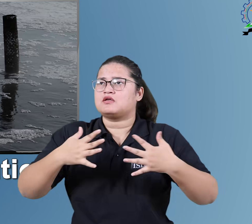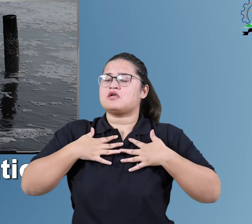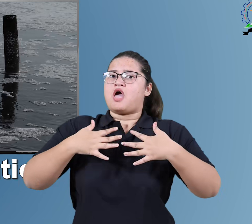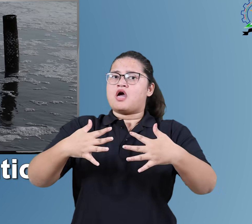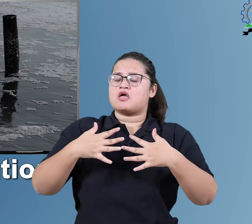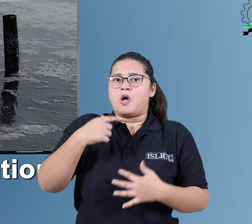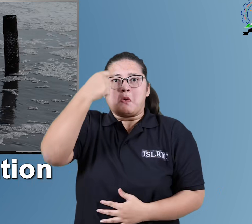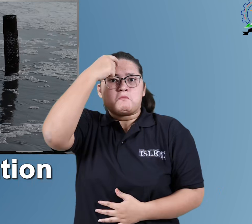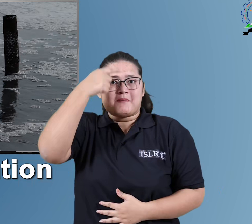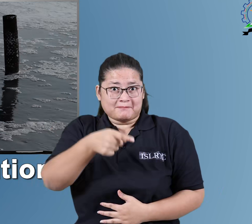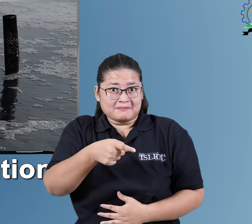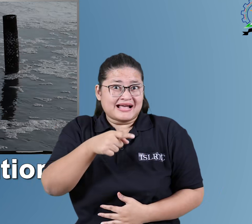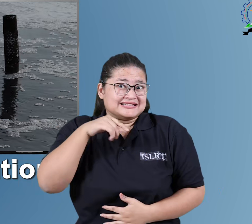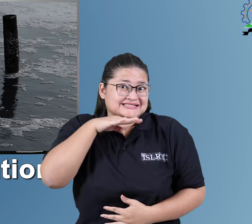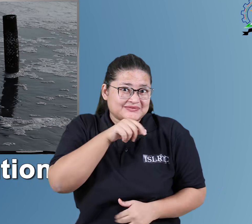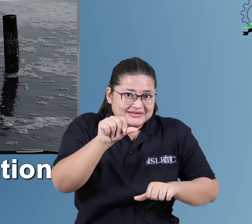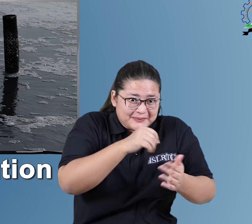by lowering oxygen levels.